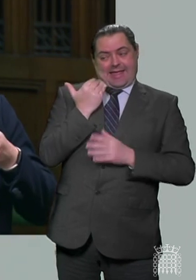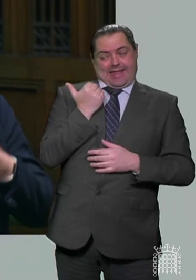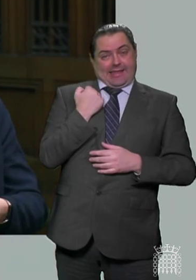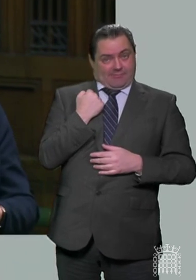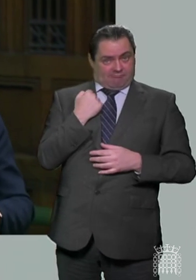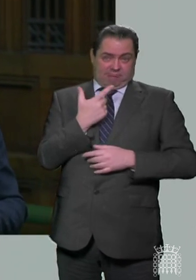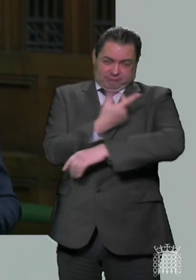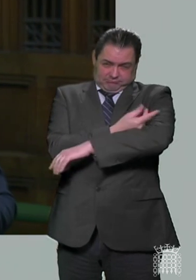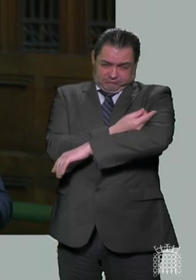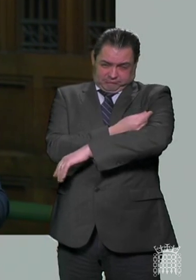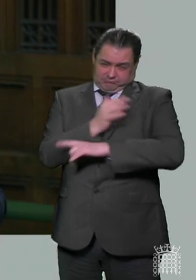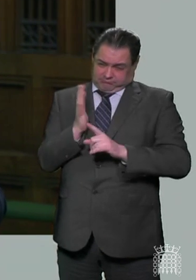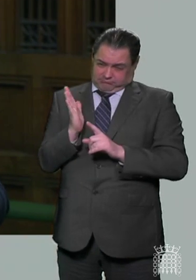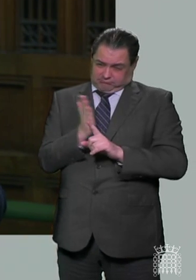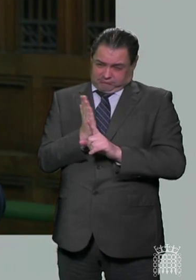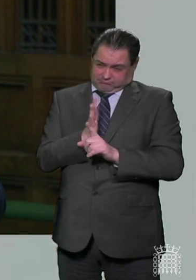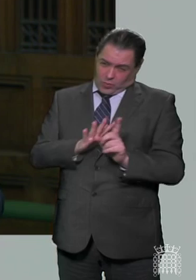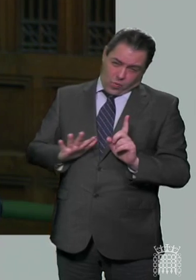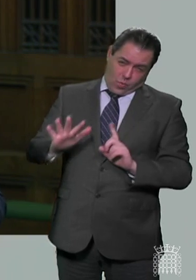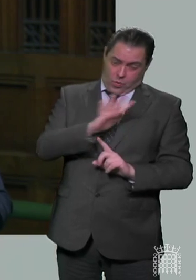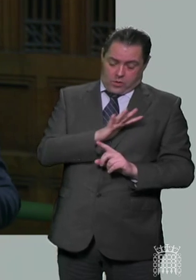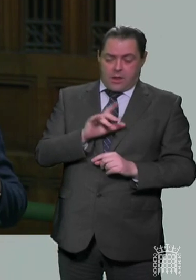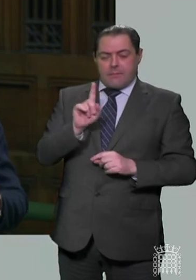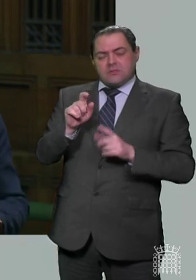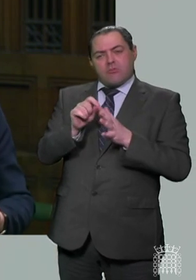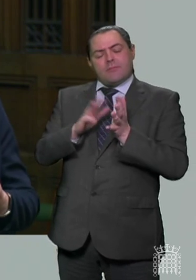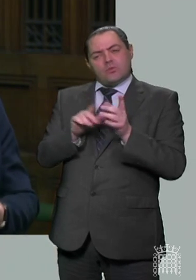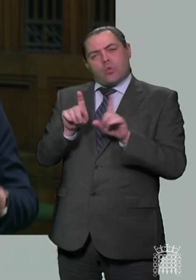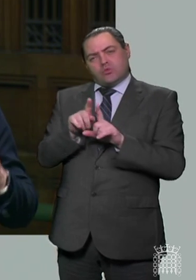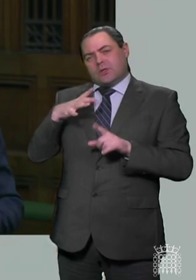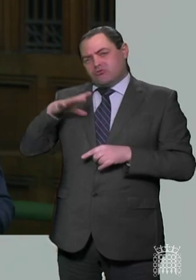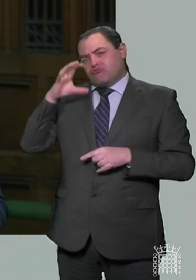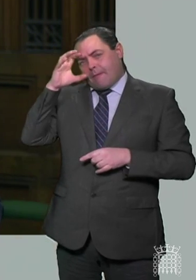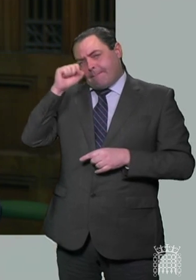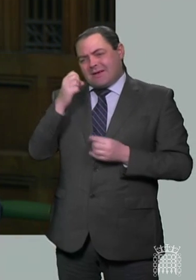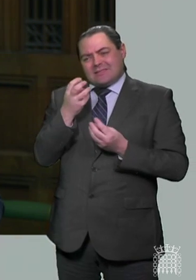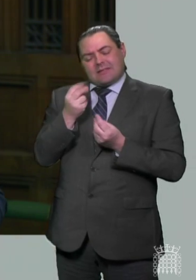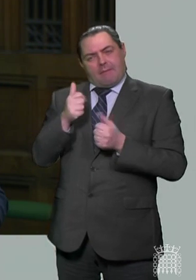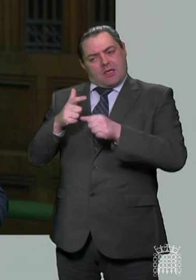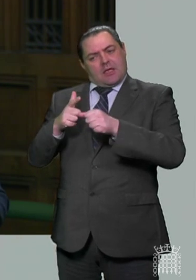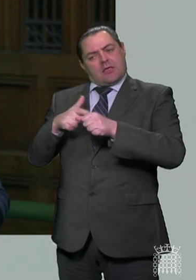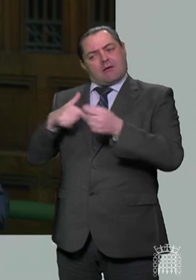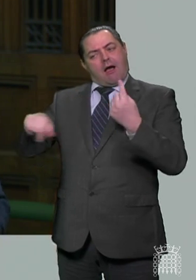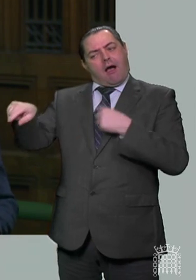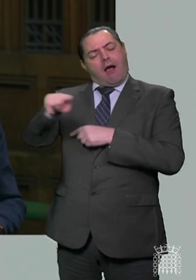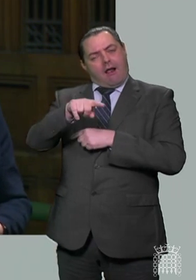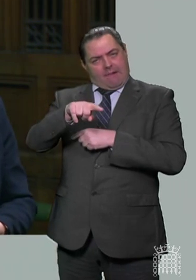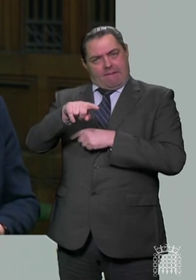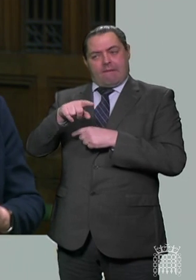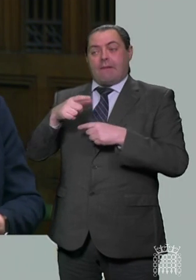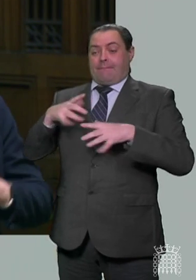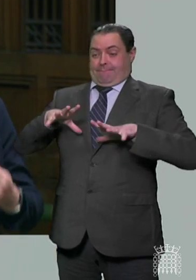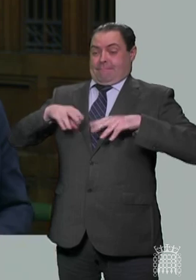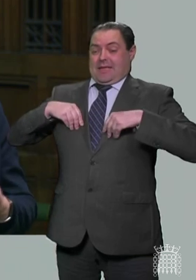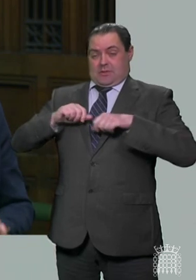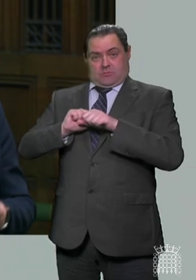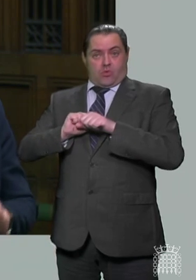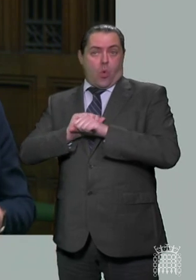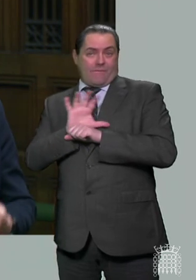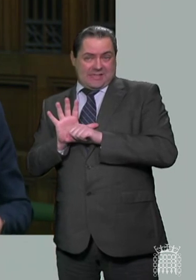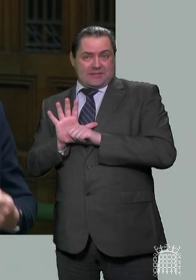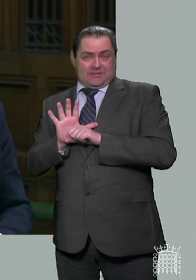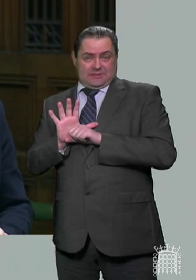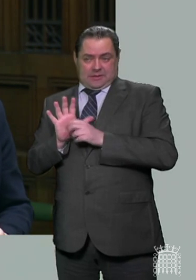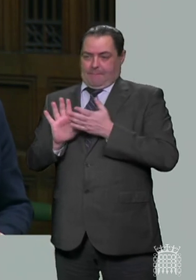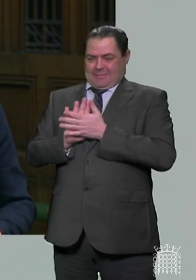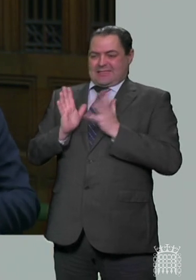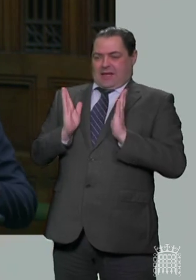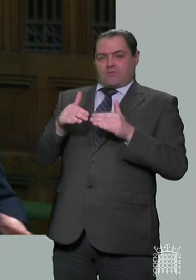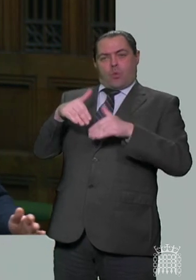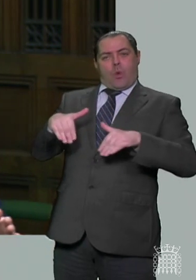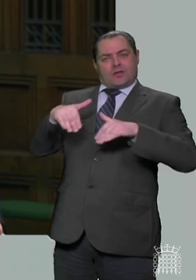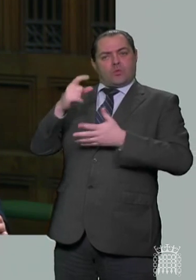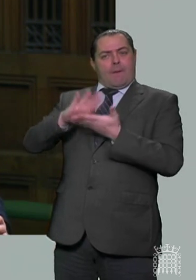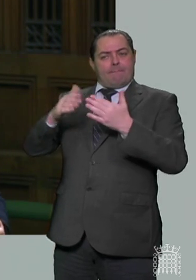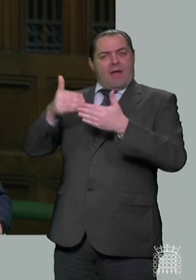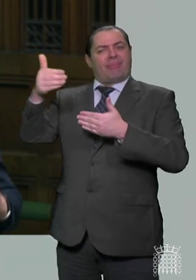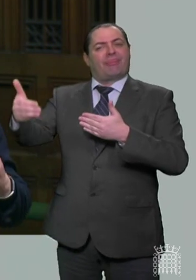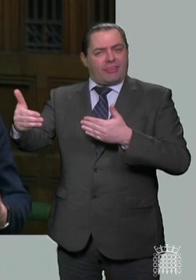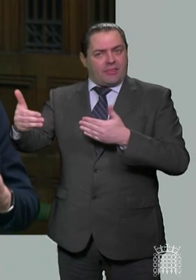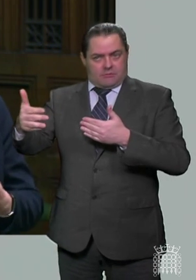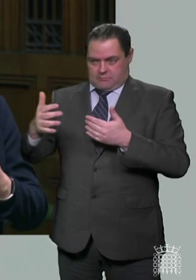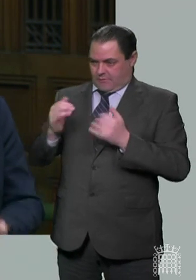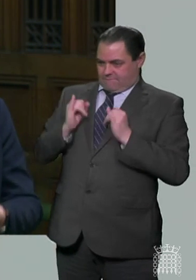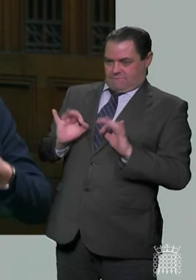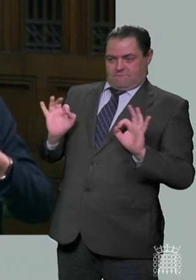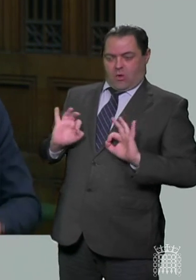Can the Prime Minister take care to remember some younger residents in particular who have had covid and have had to wait for their booster through no fault of their own?